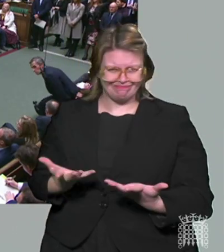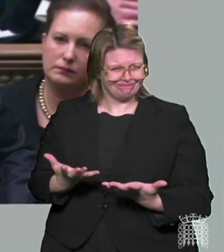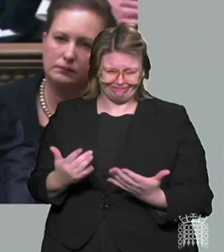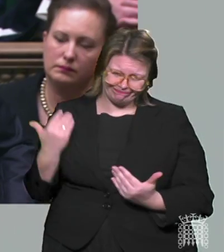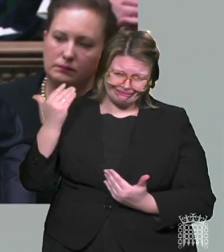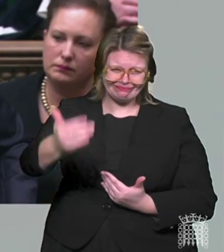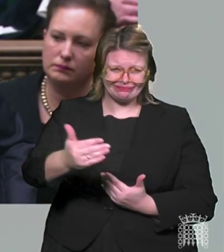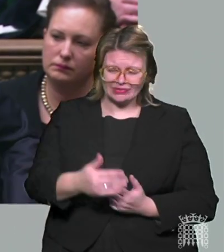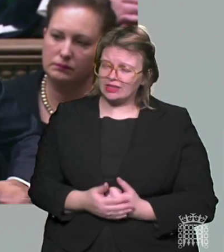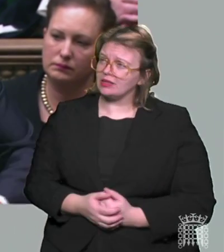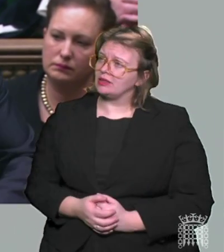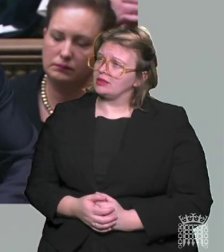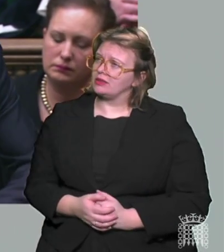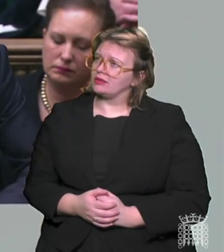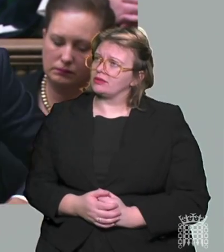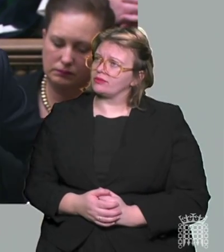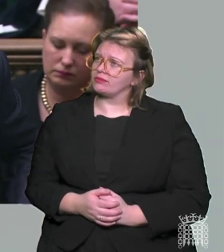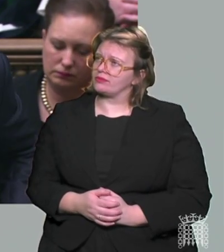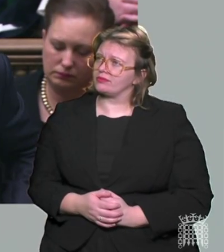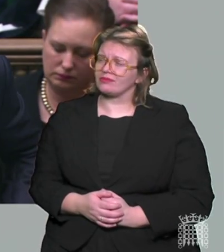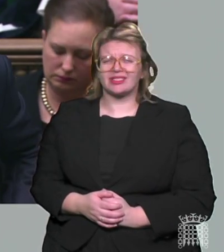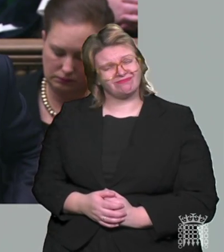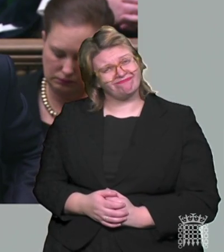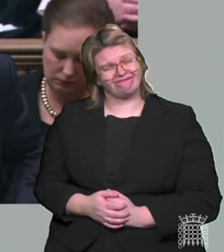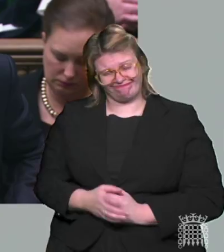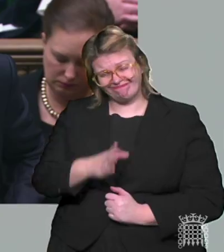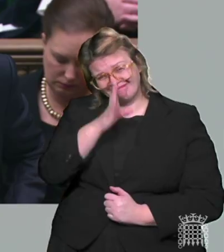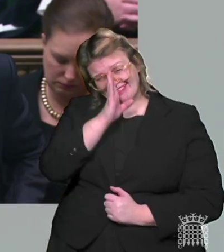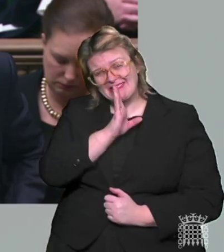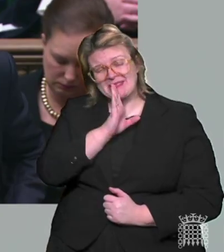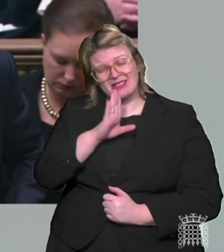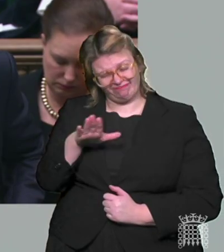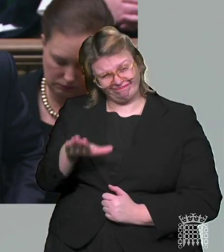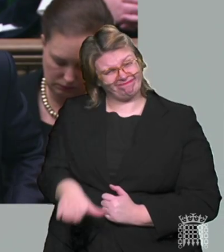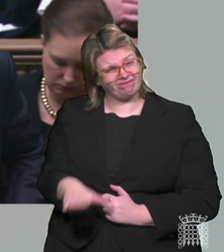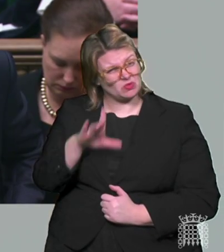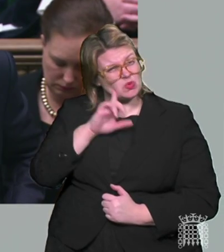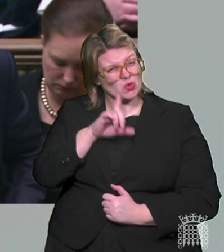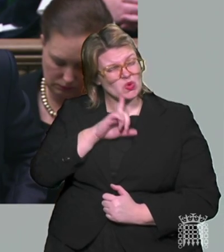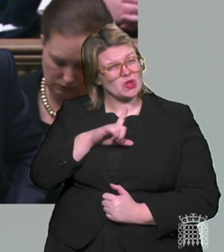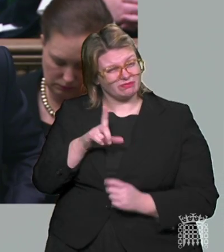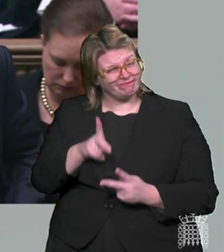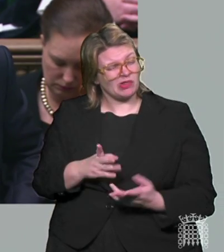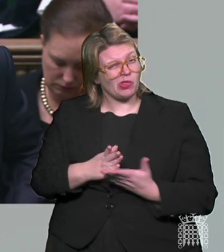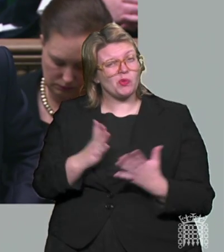It is very sad to hear the case of Ella, and our thoughts and hearts go out to her family.